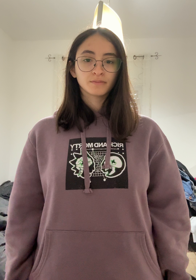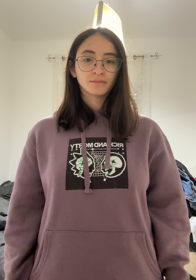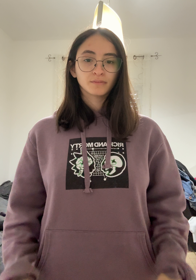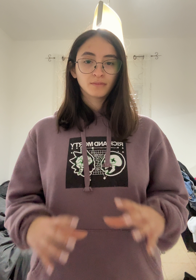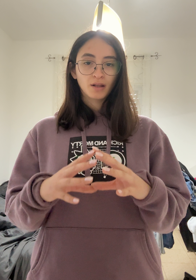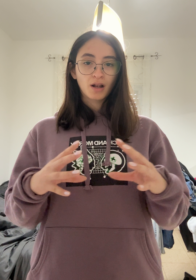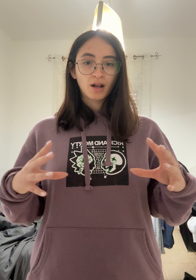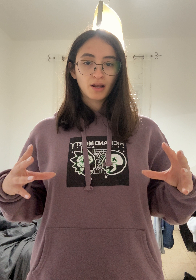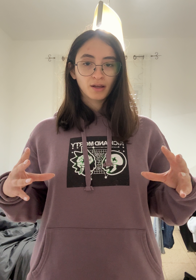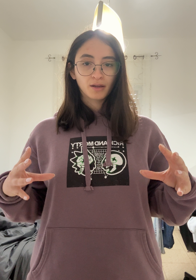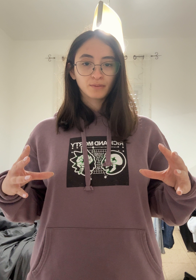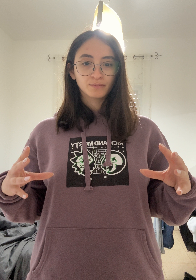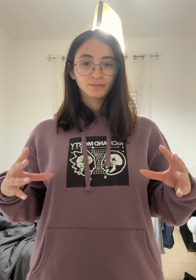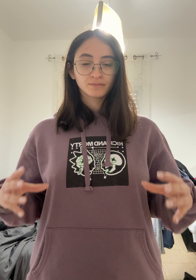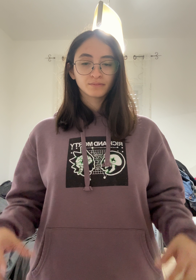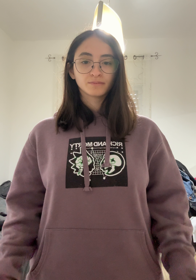לחם